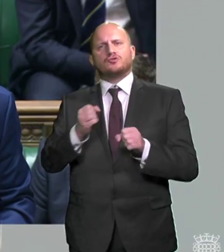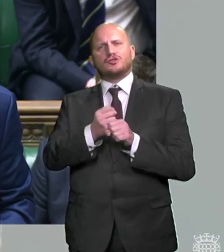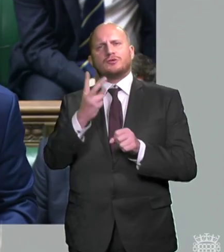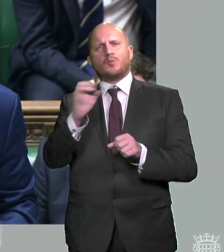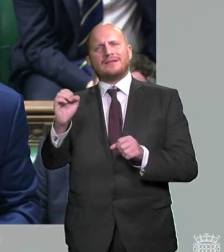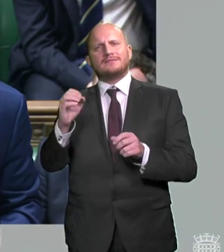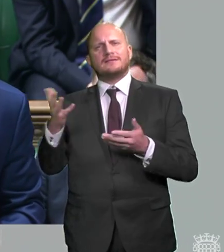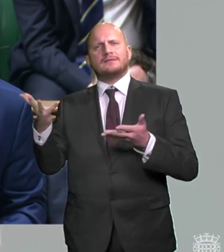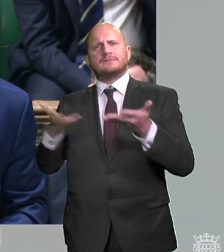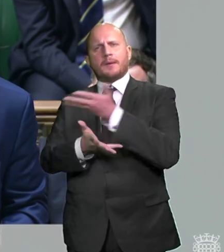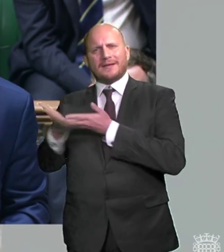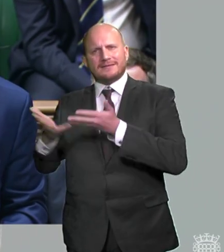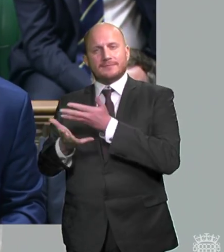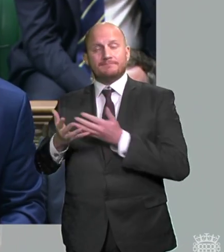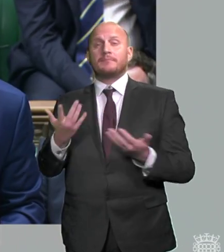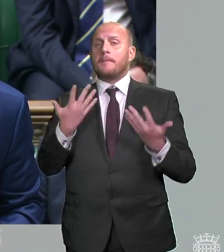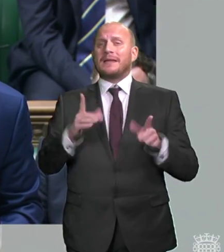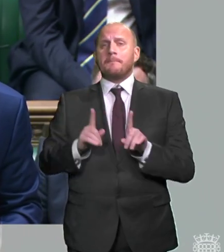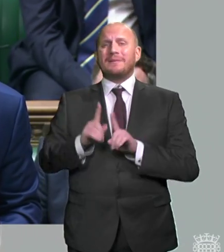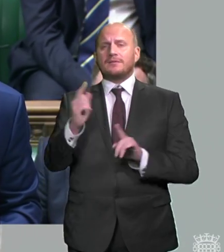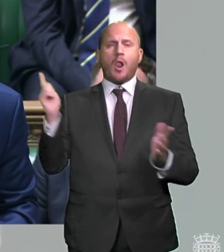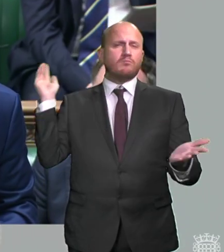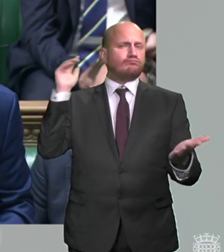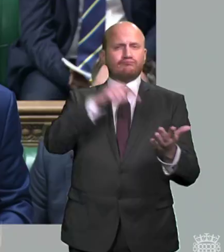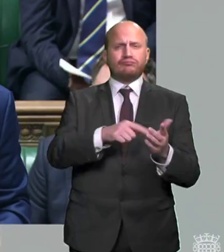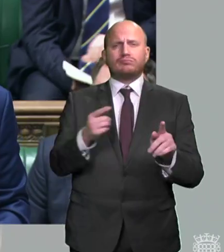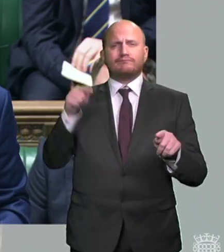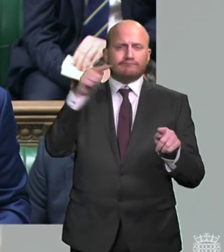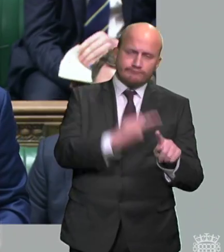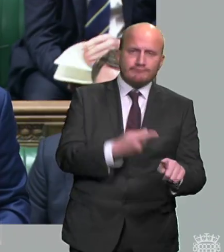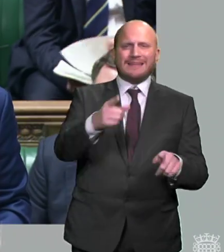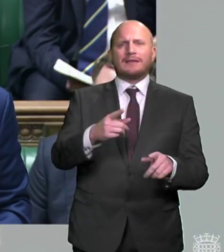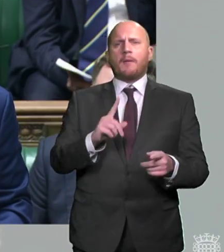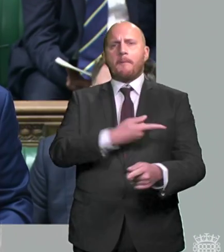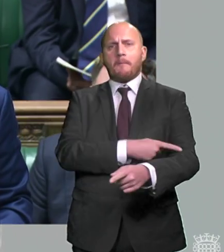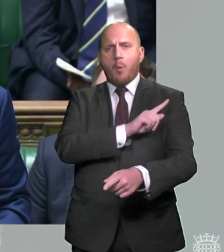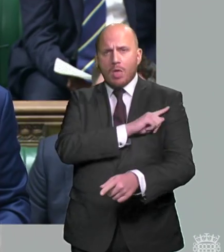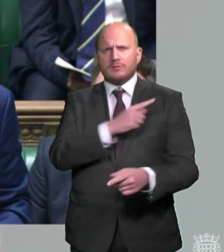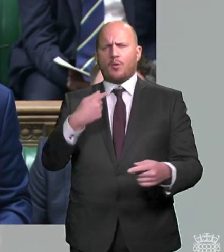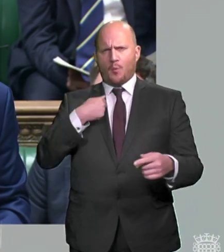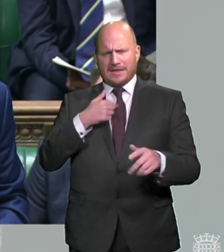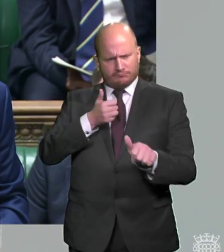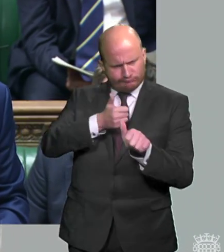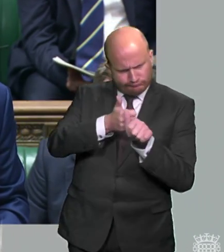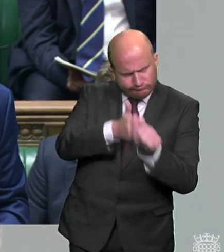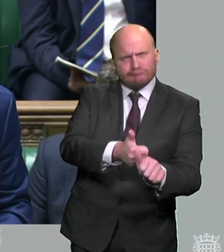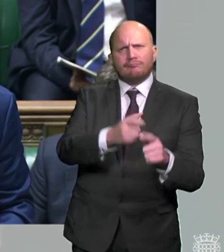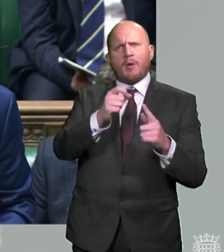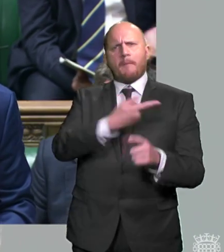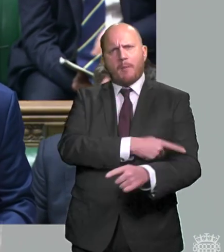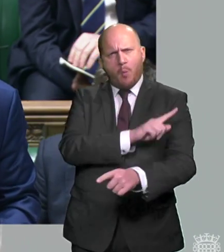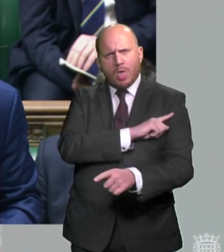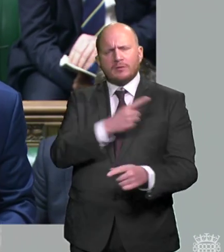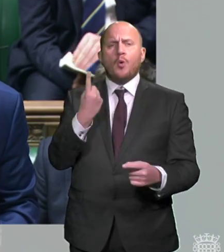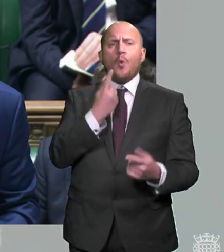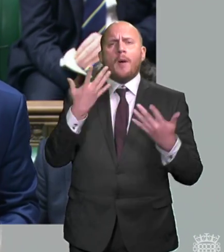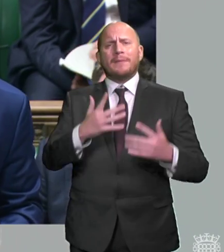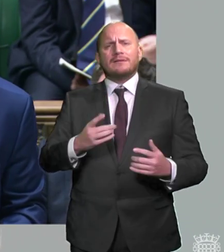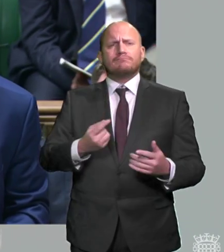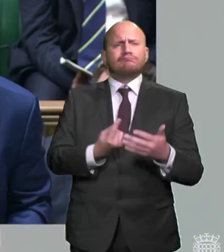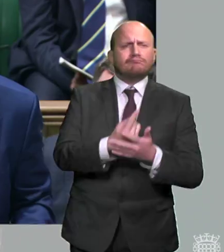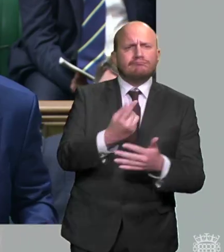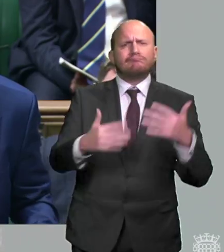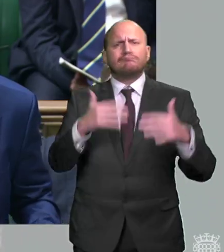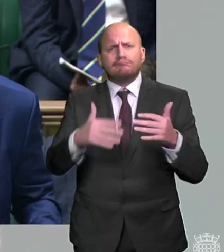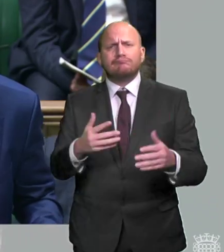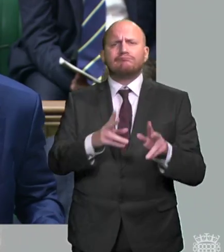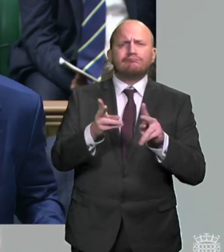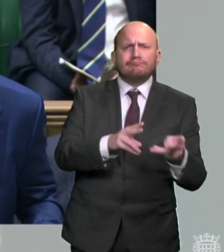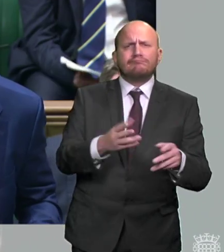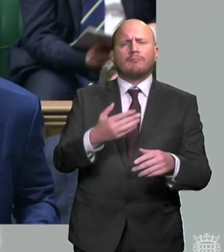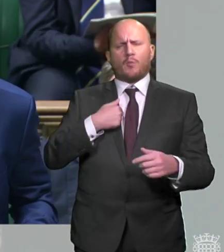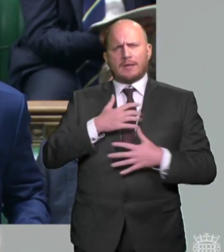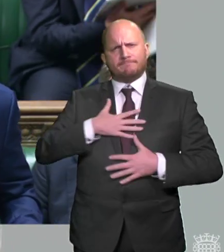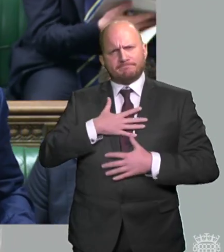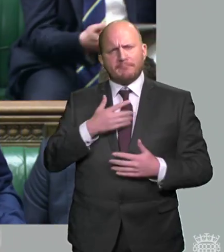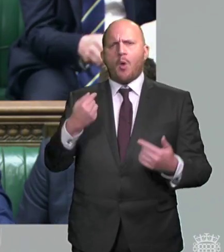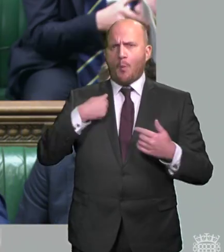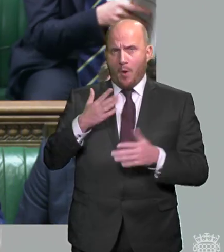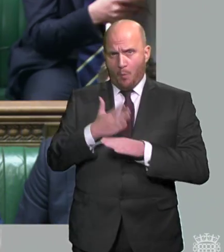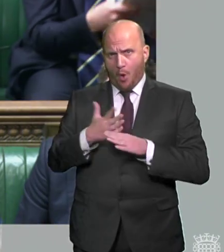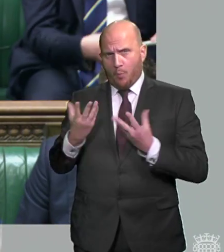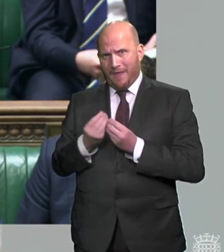After the missile strike in Poland yesterday, we reaffirm our solidarity with Poland, we express our condolences to the victims and we are working with our allies to determine precisely what happened.